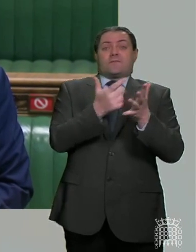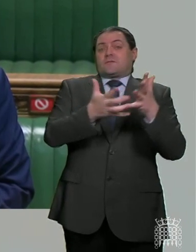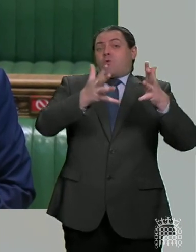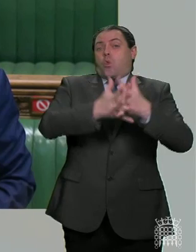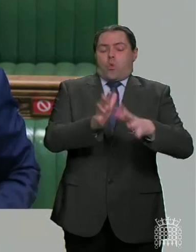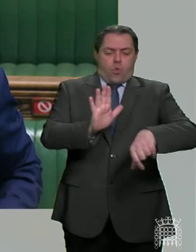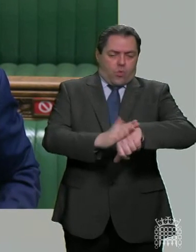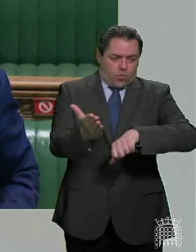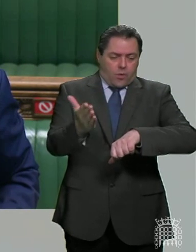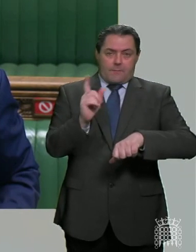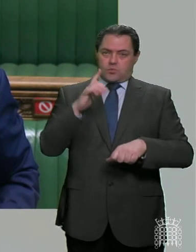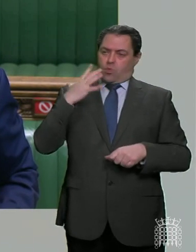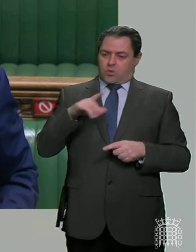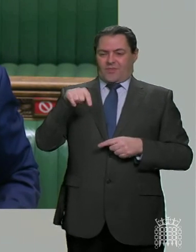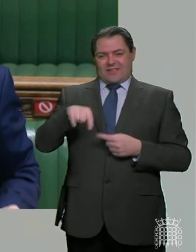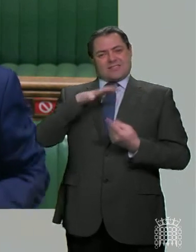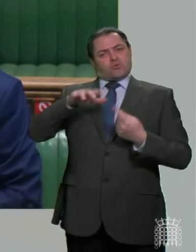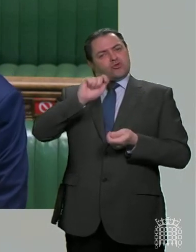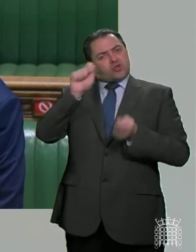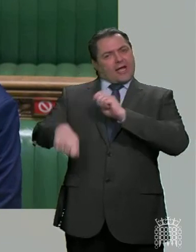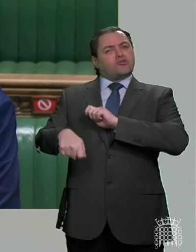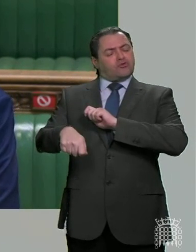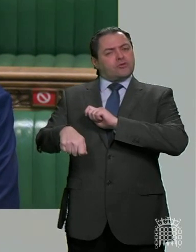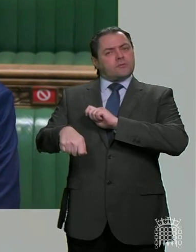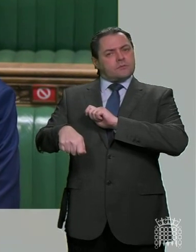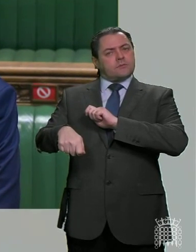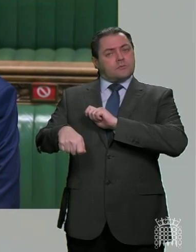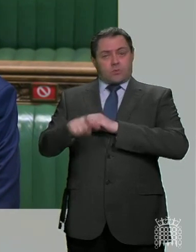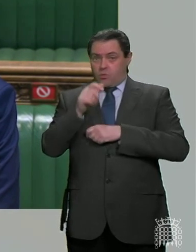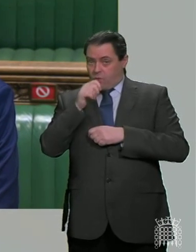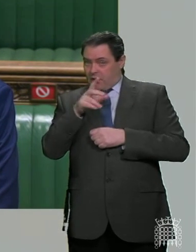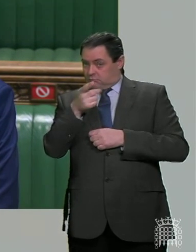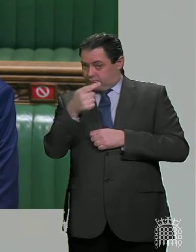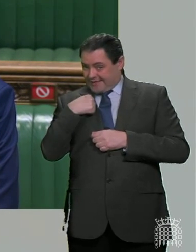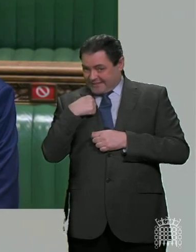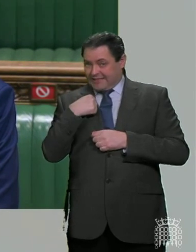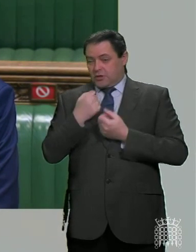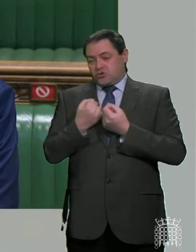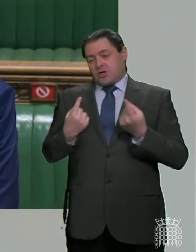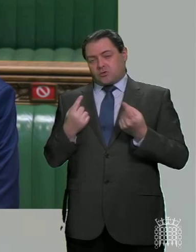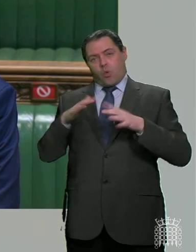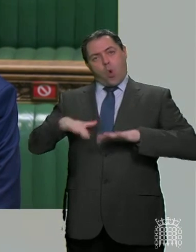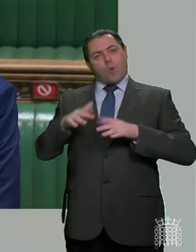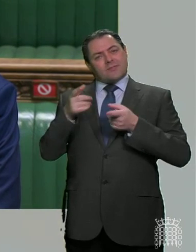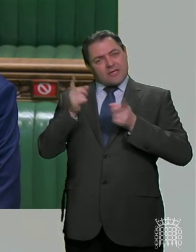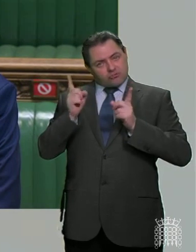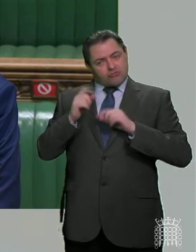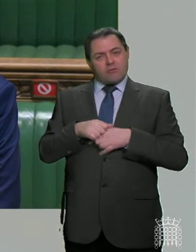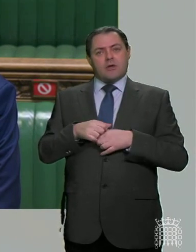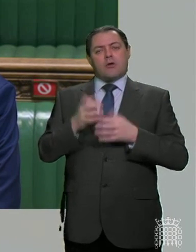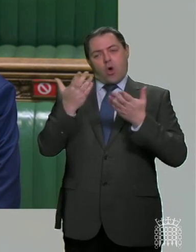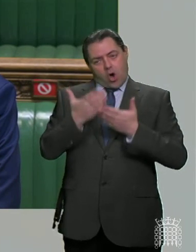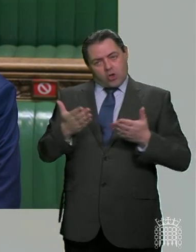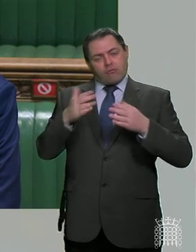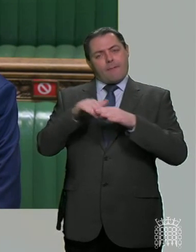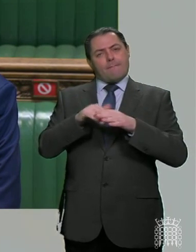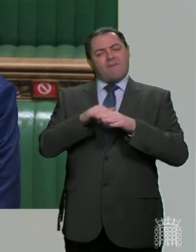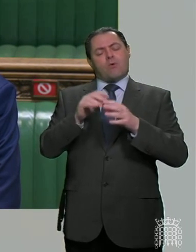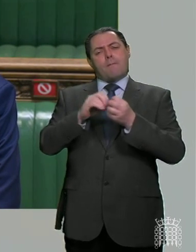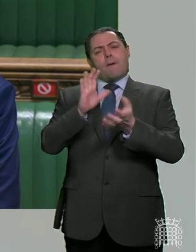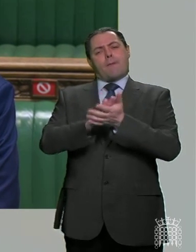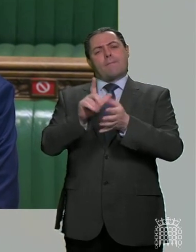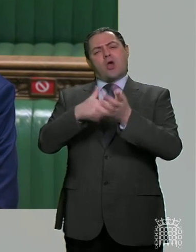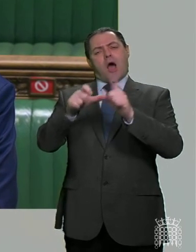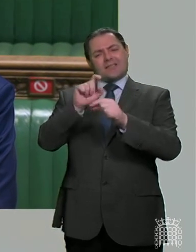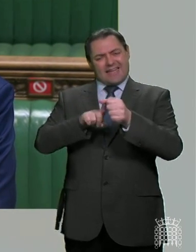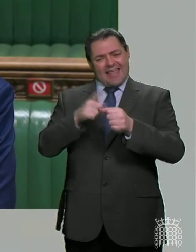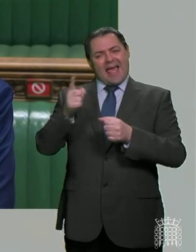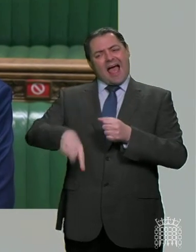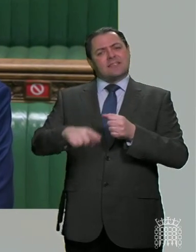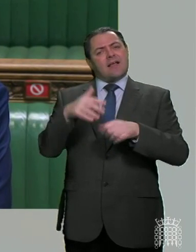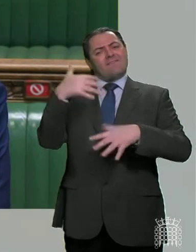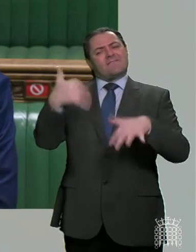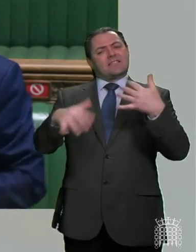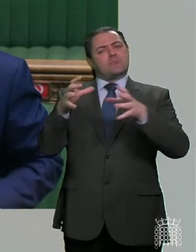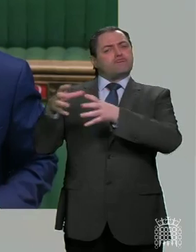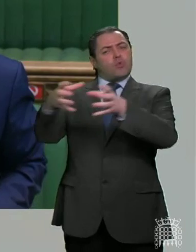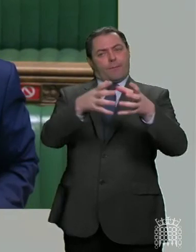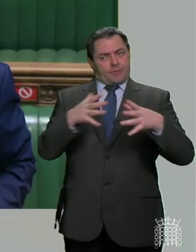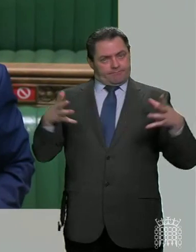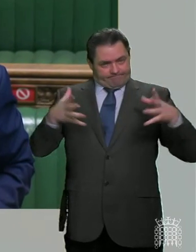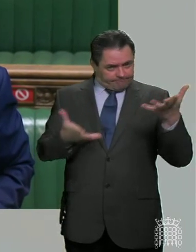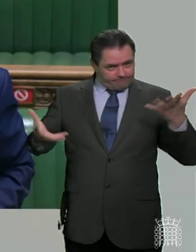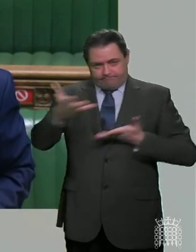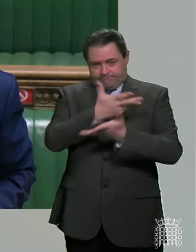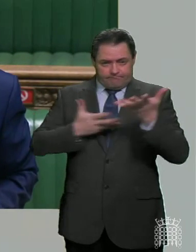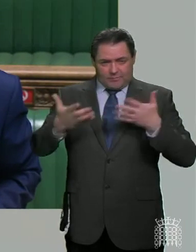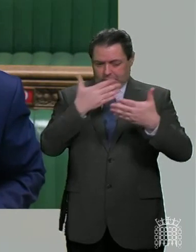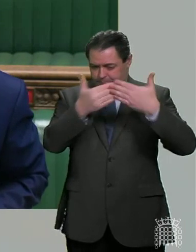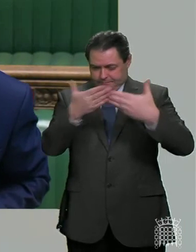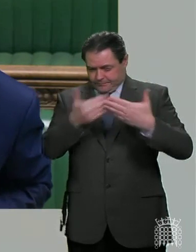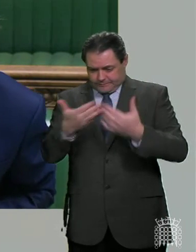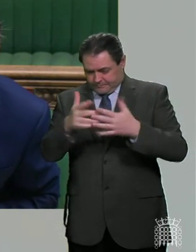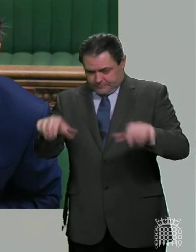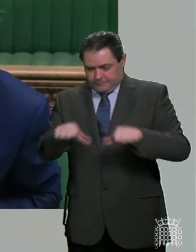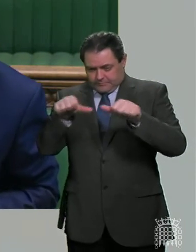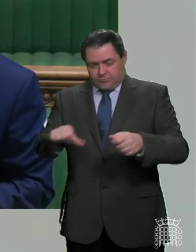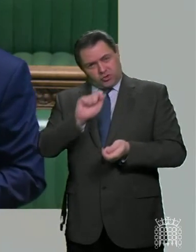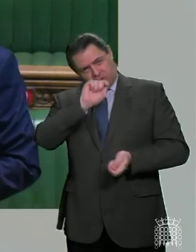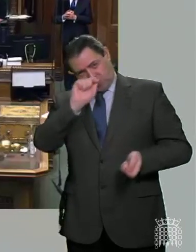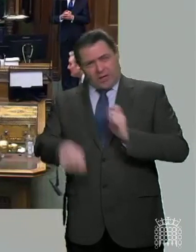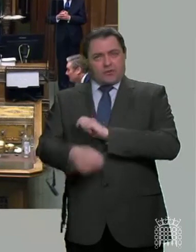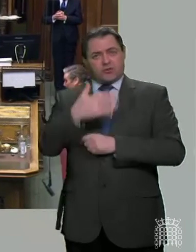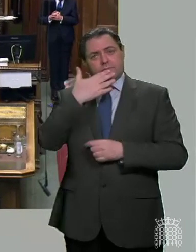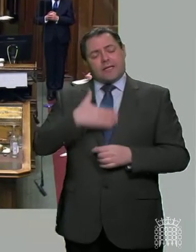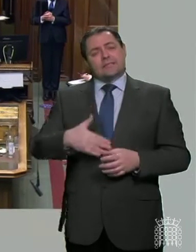All I care about is whether we make progress, so will the Prime Minister meet me, the shadow Home Secretary—my right honourable Friend the Member for Torfaen —my honourable Friend the Member for Birmingham, Yardley and victims’ groups, who have spent many years campaigning on this, so that we can really and truly make this a turning point?